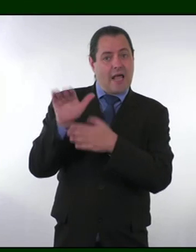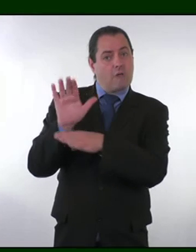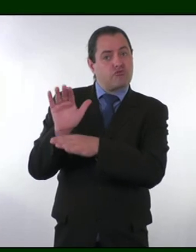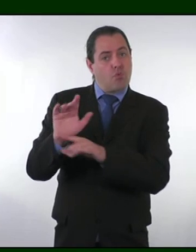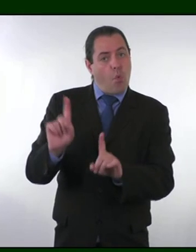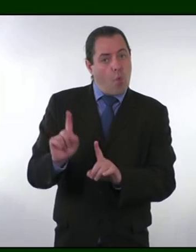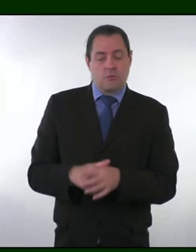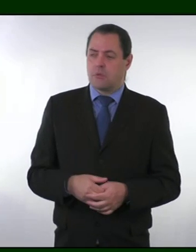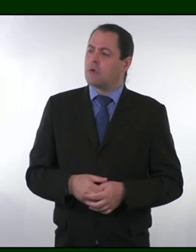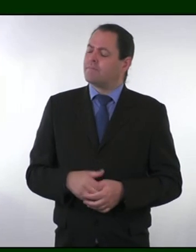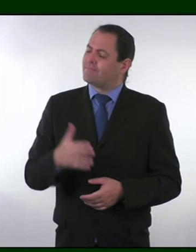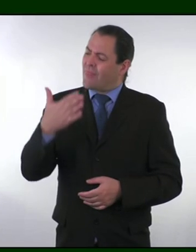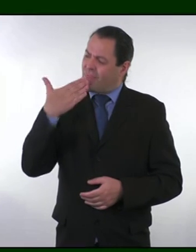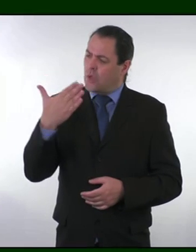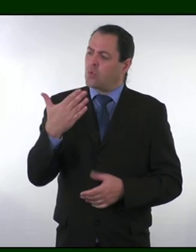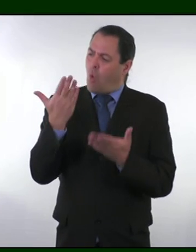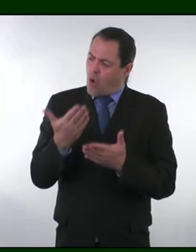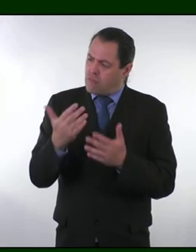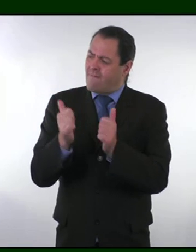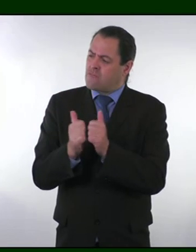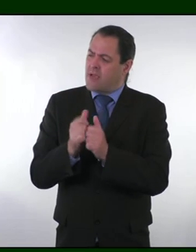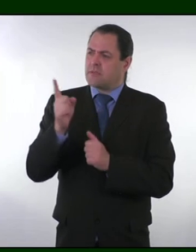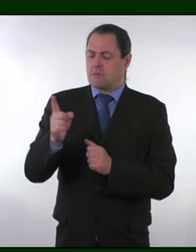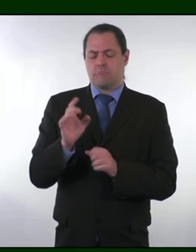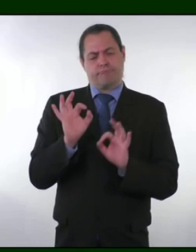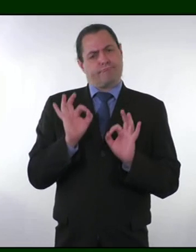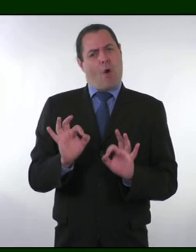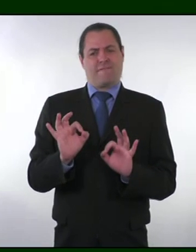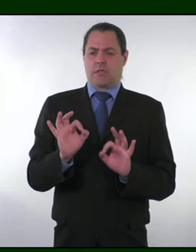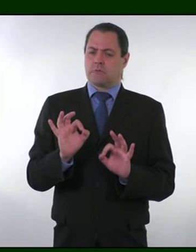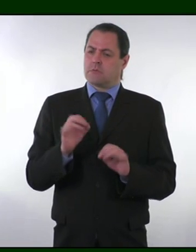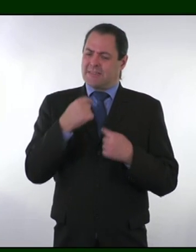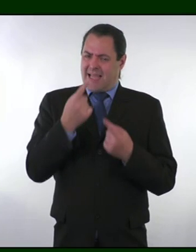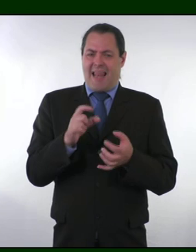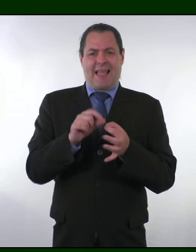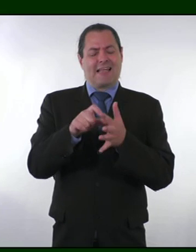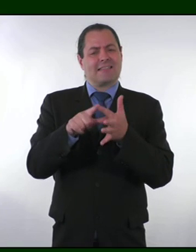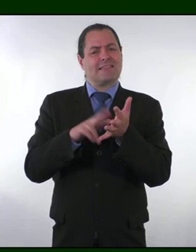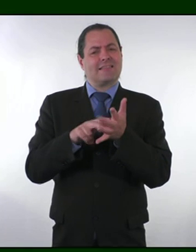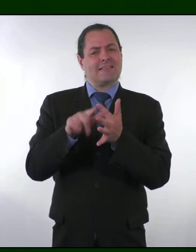I thank my honourable Friend for her apposite intervention on behalf of Alexander Dennis.